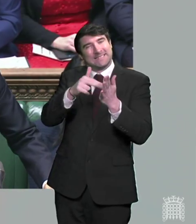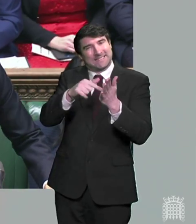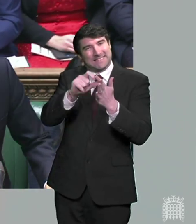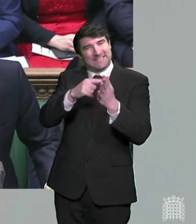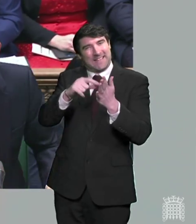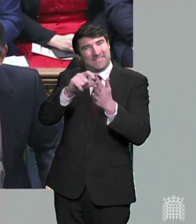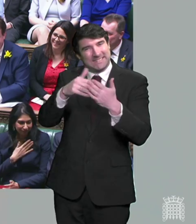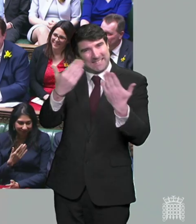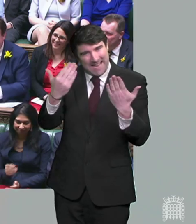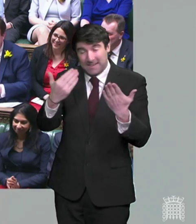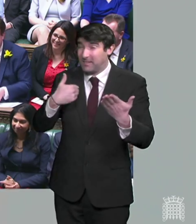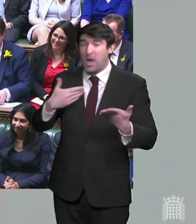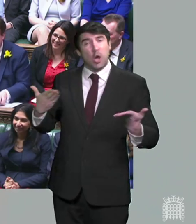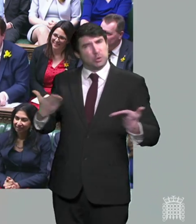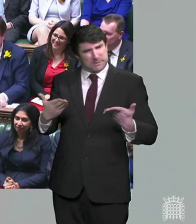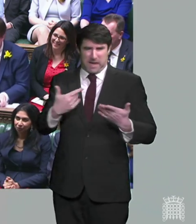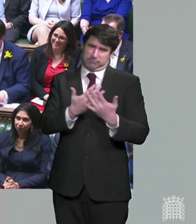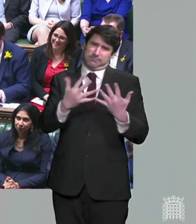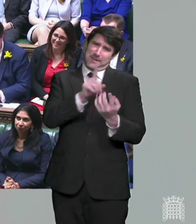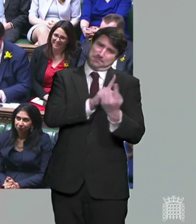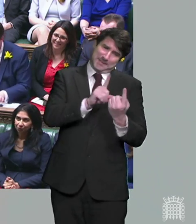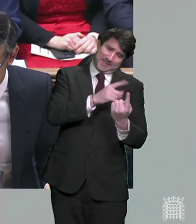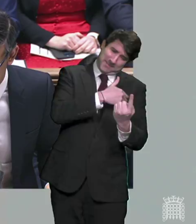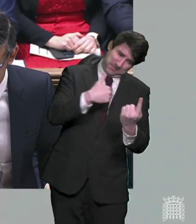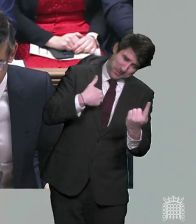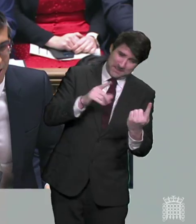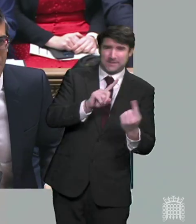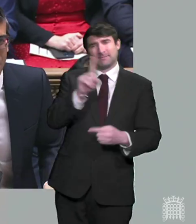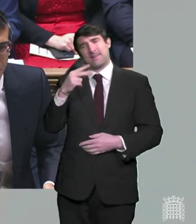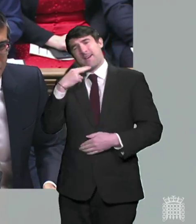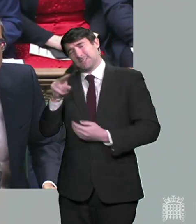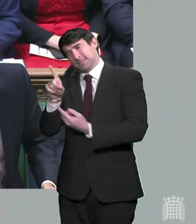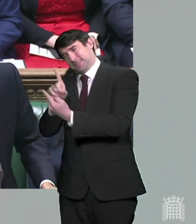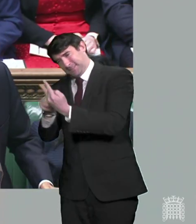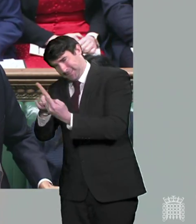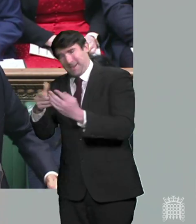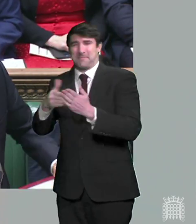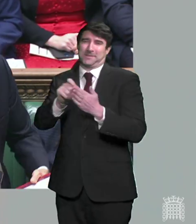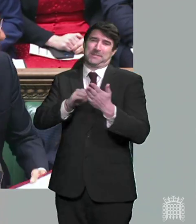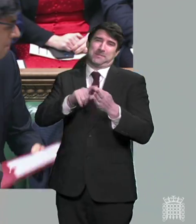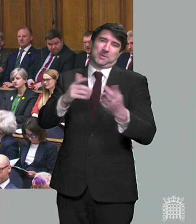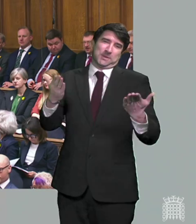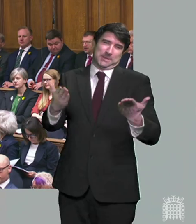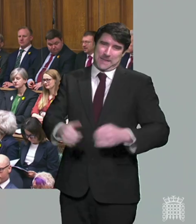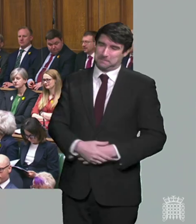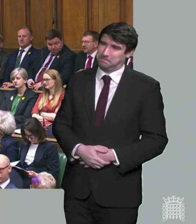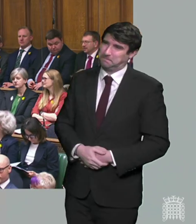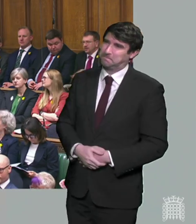This morning I had meetings with ministerial colleagues and others. In addition to my duties in this House, I shall have further such meetings later today.